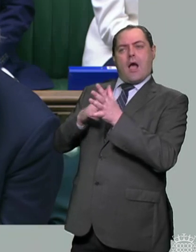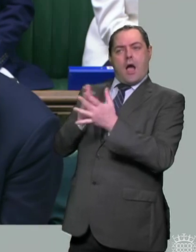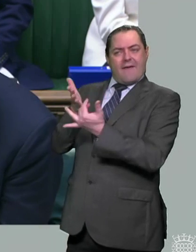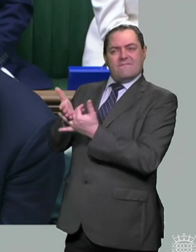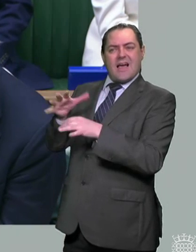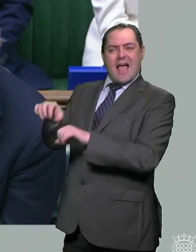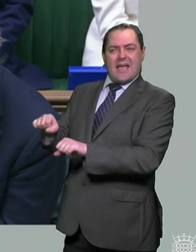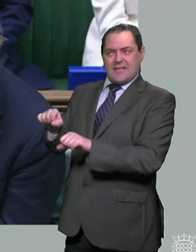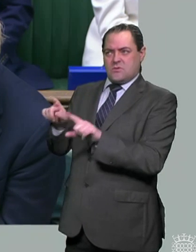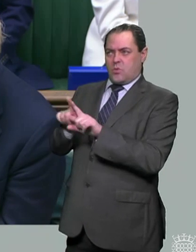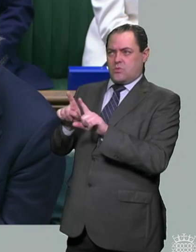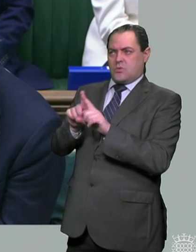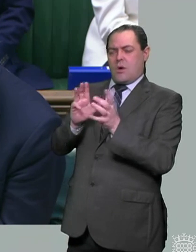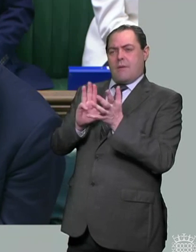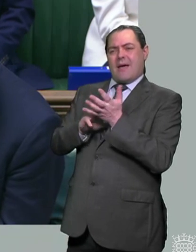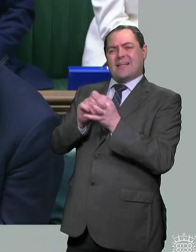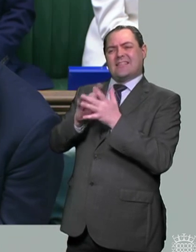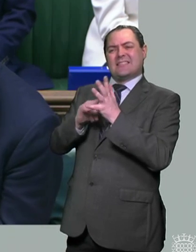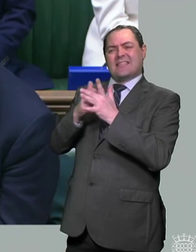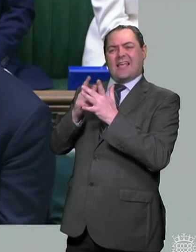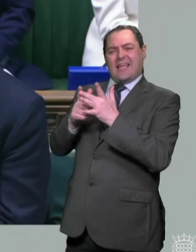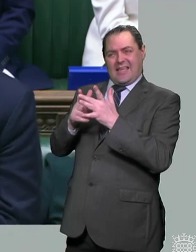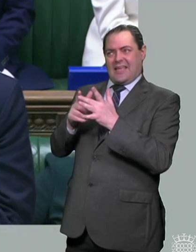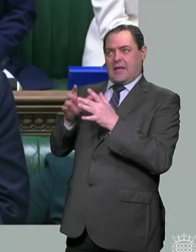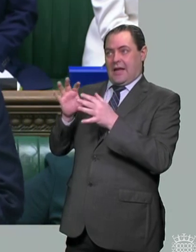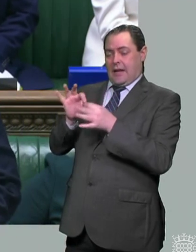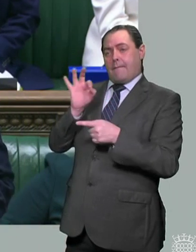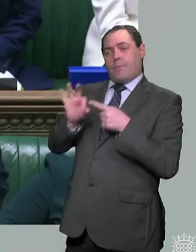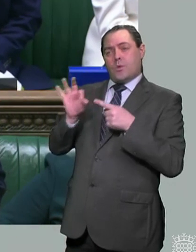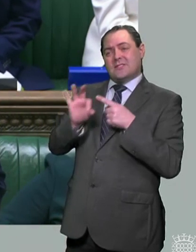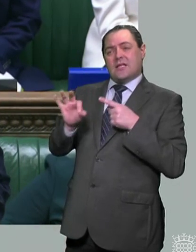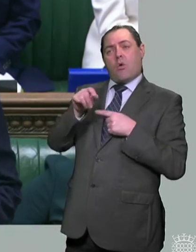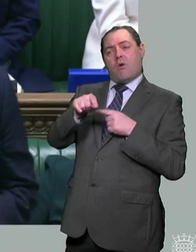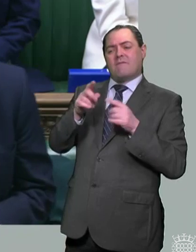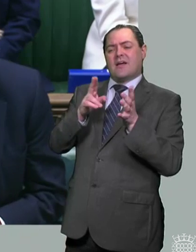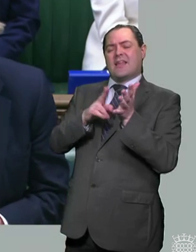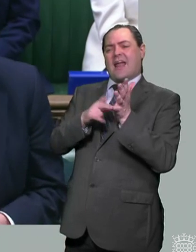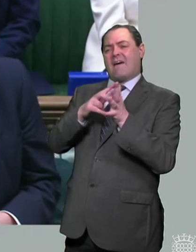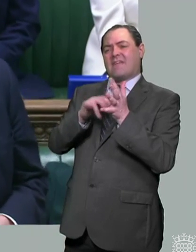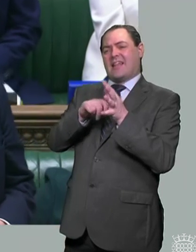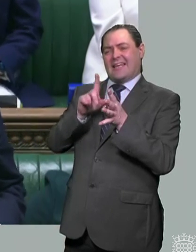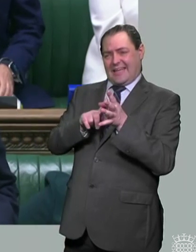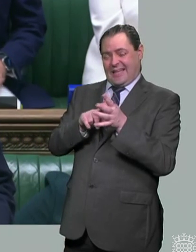We have Magnitsky sanctions on everybody involved in the poisoning of Alexei Navalny.